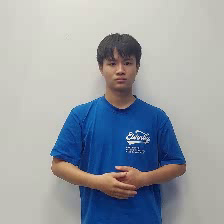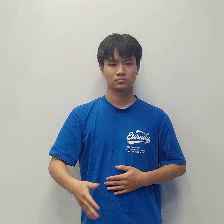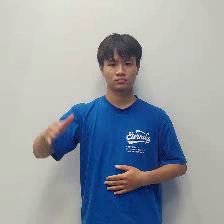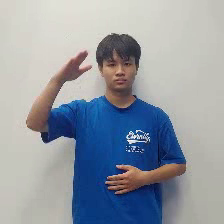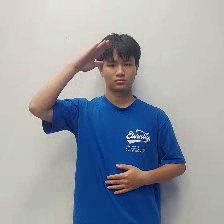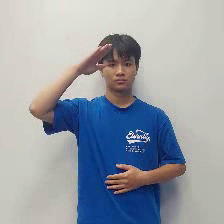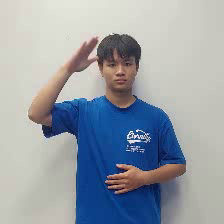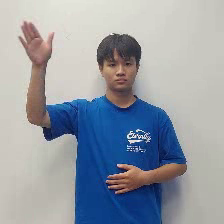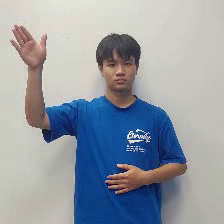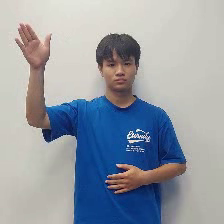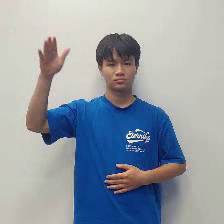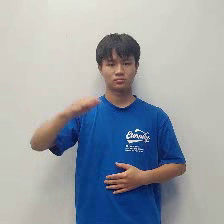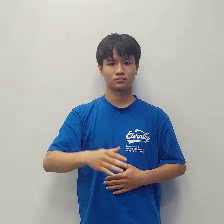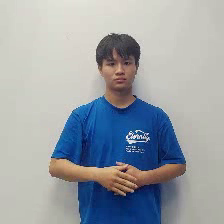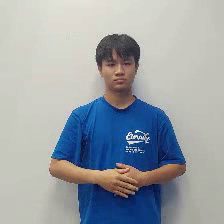Chào